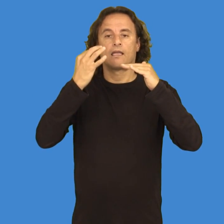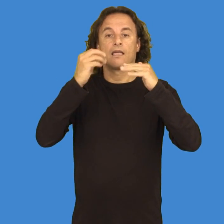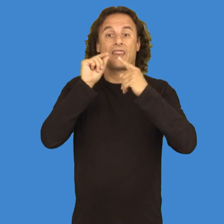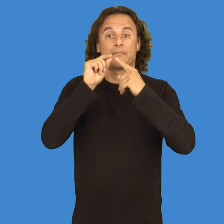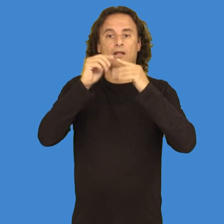diabetes